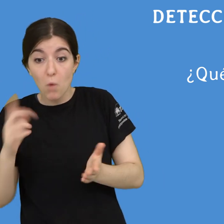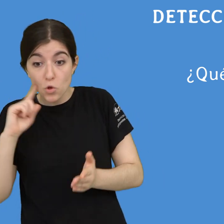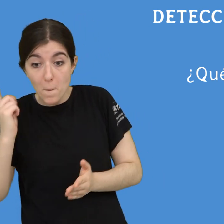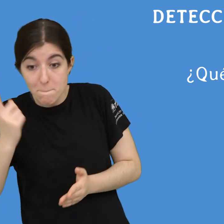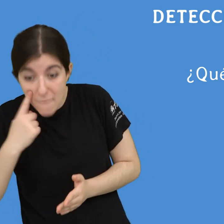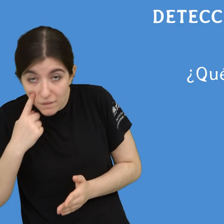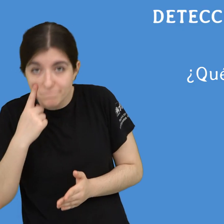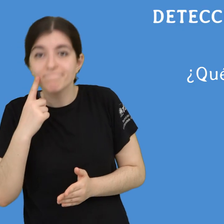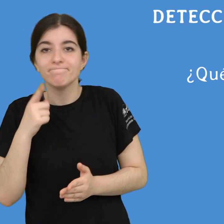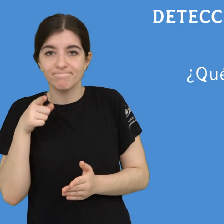descubrir